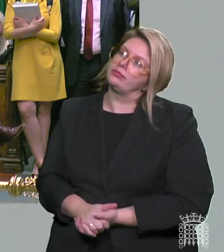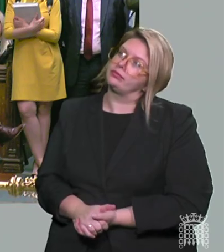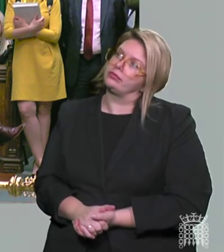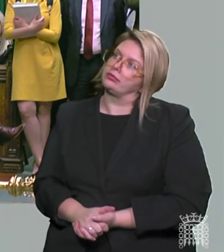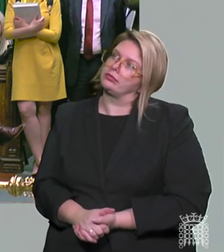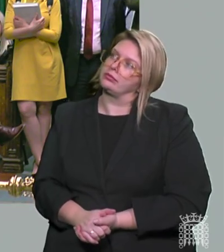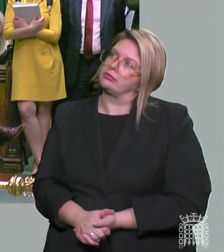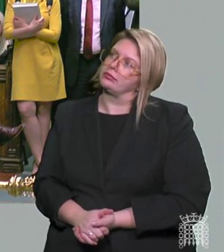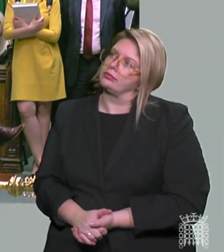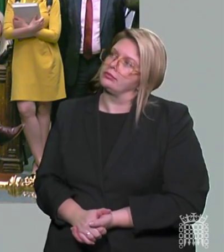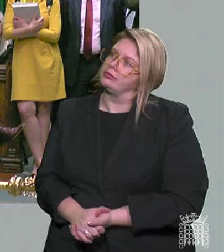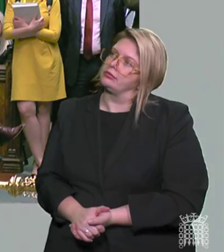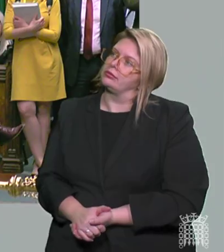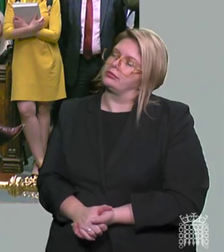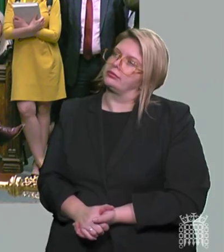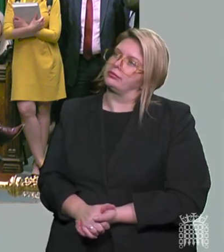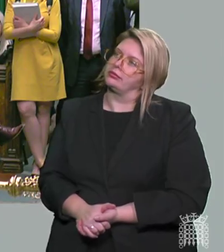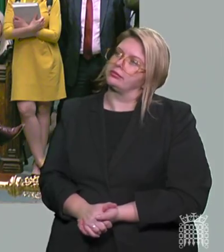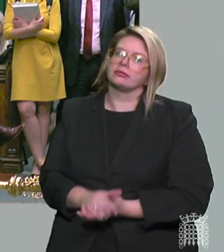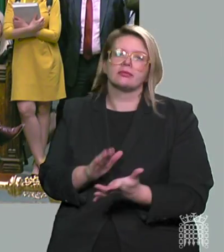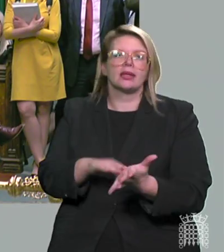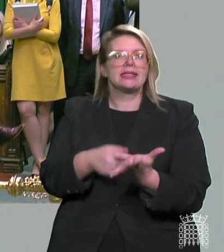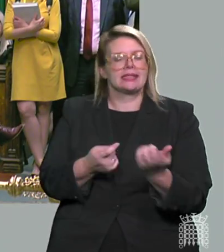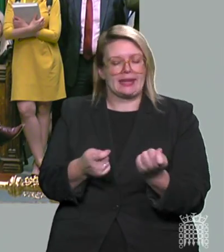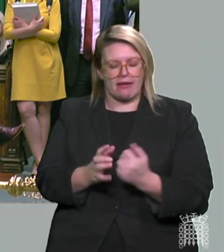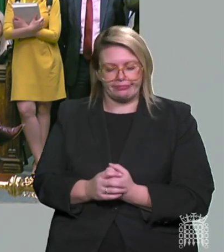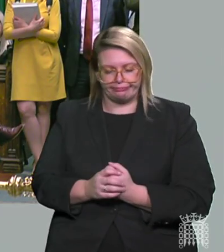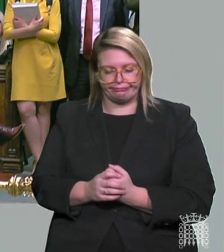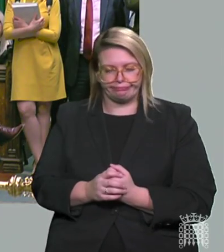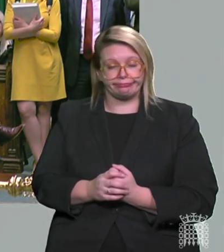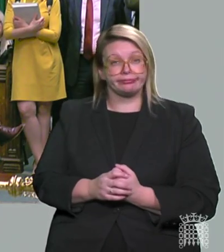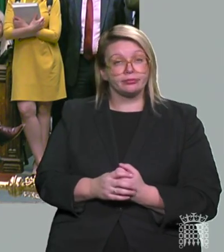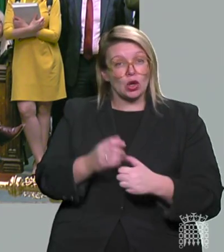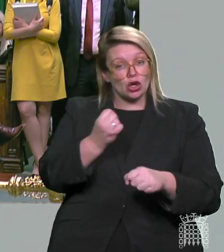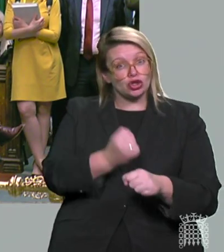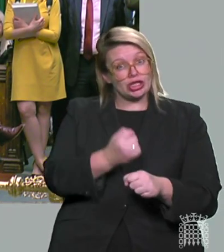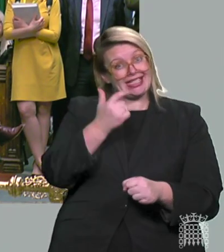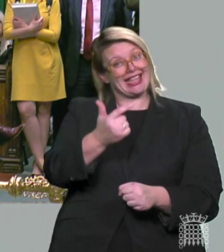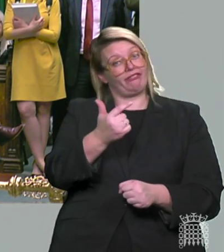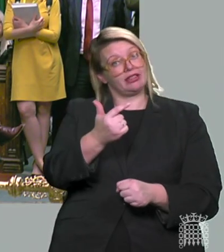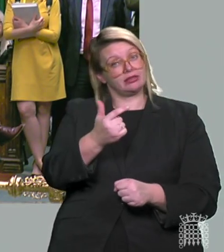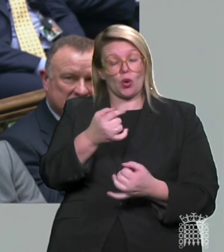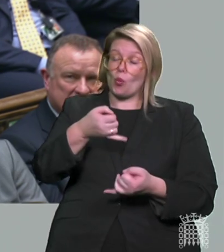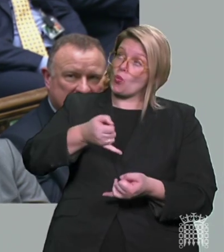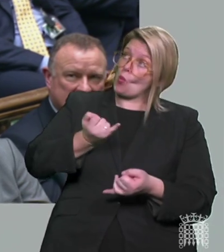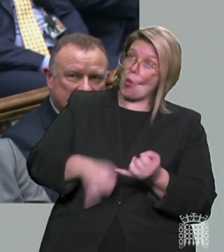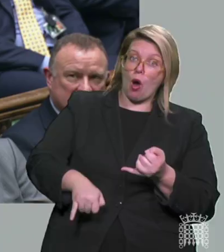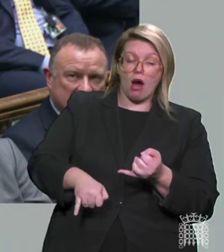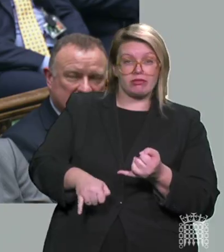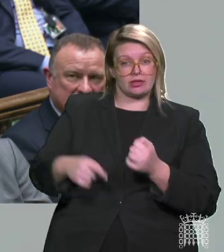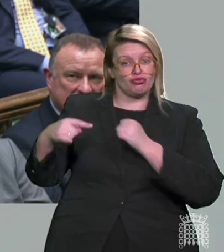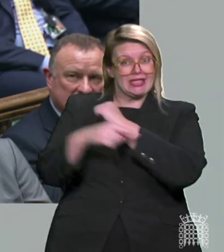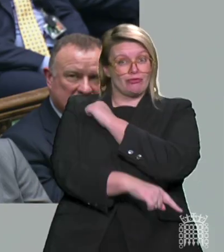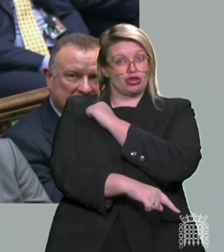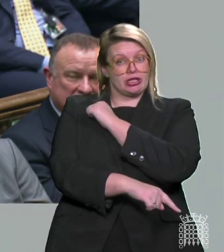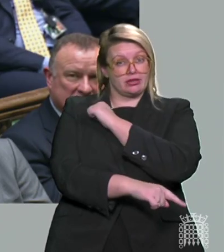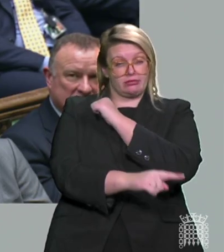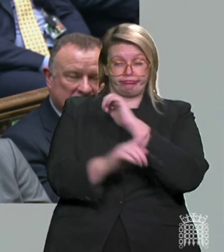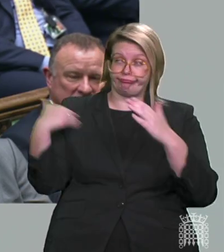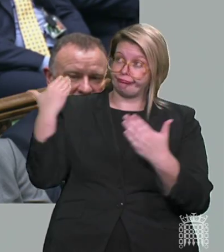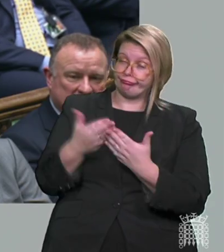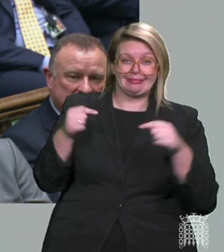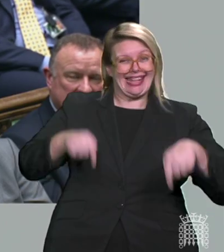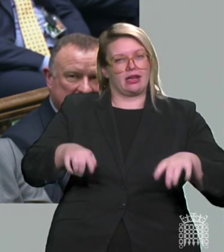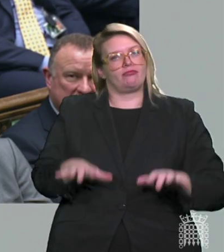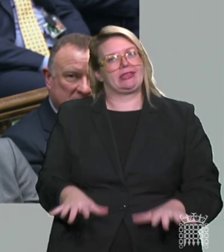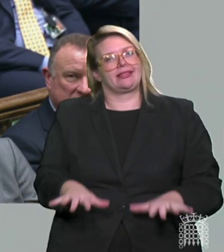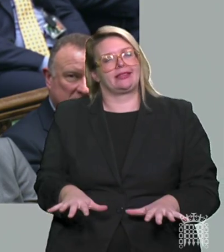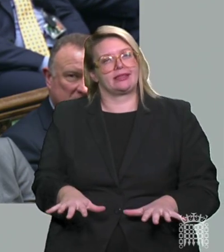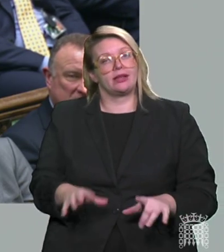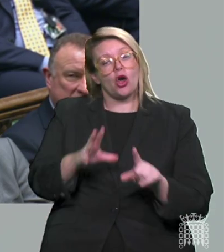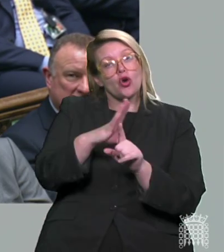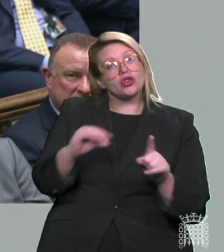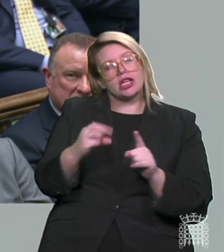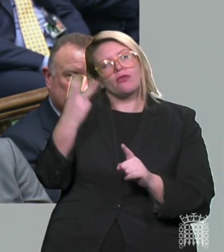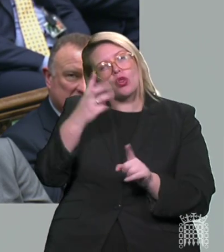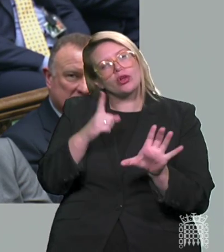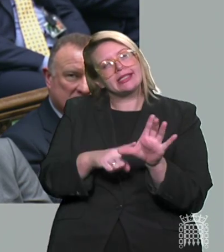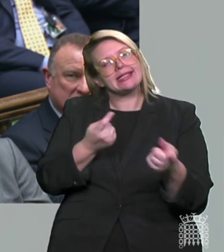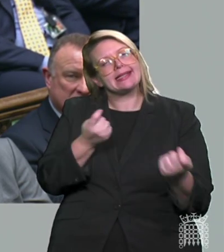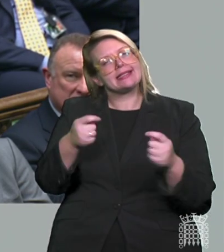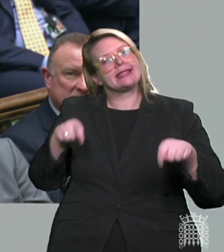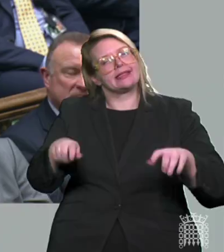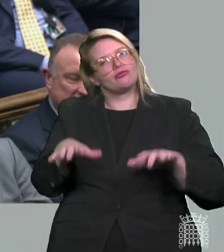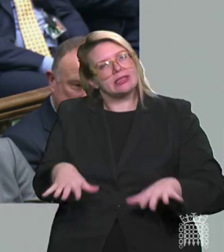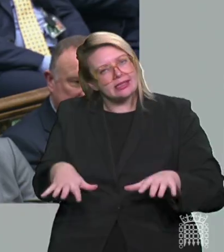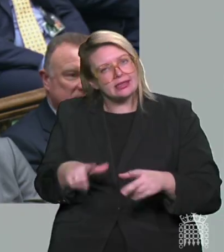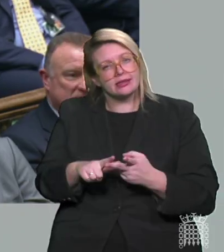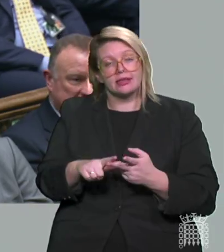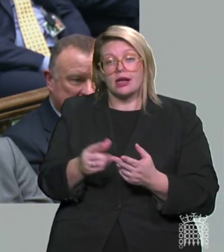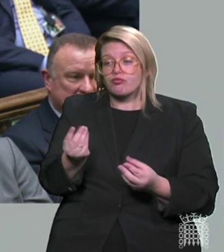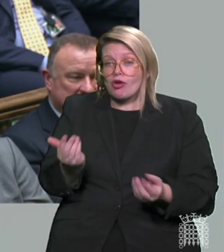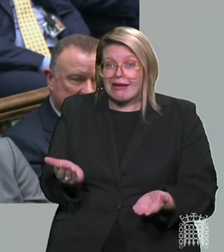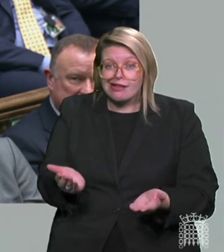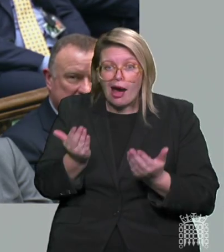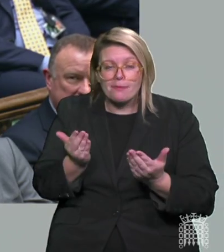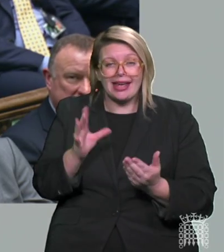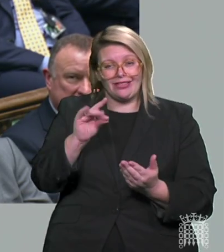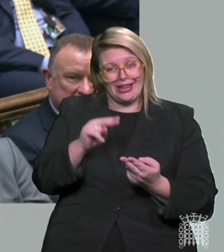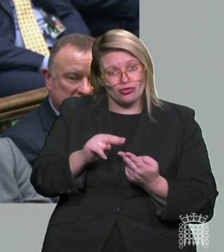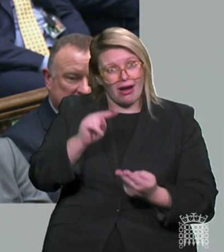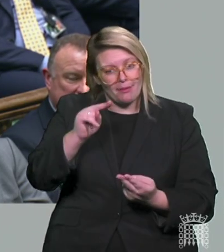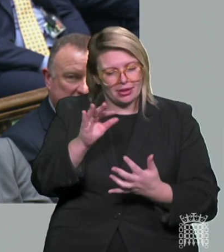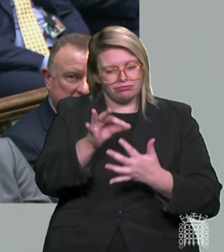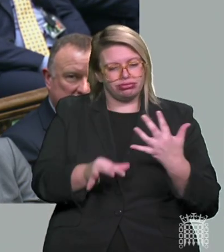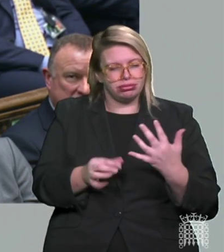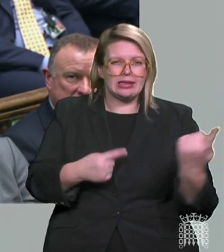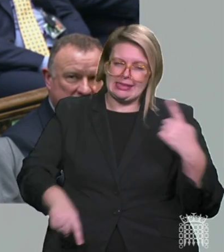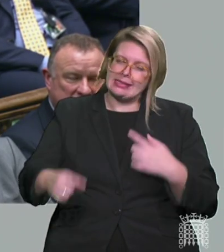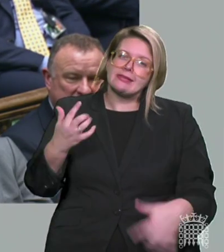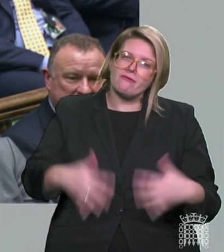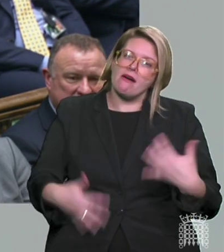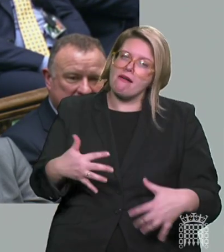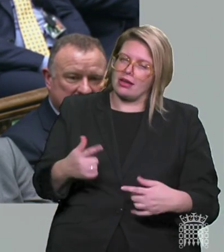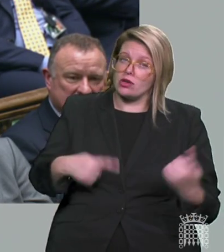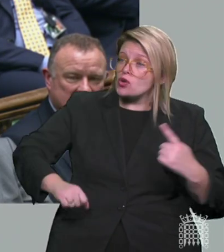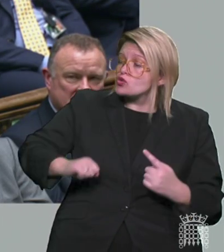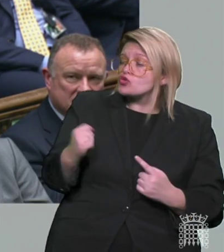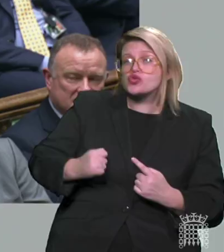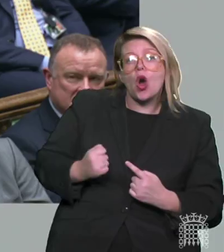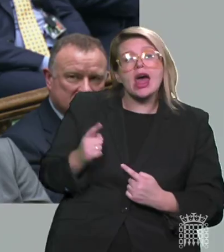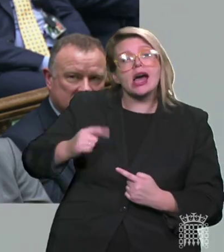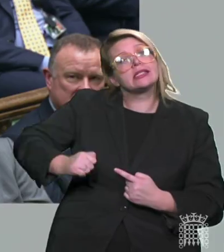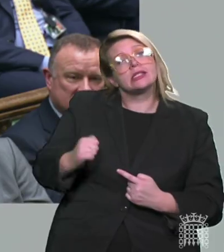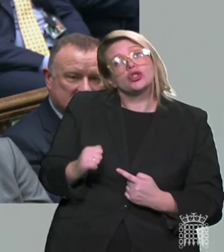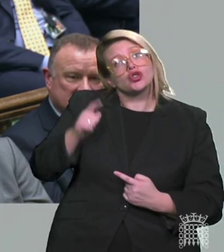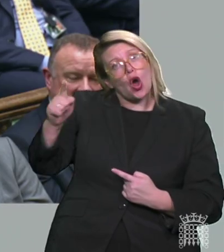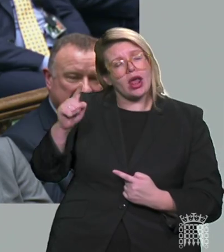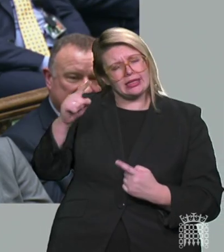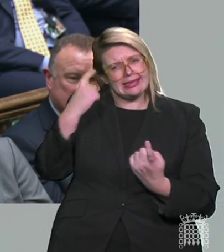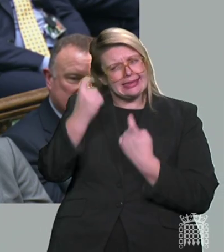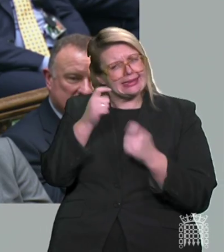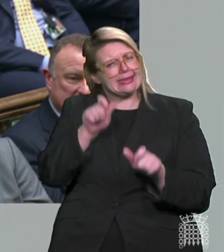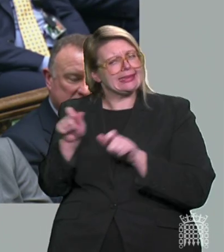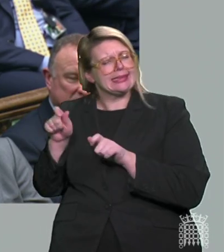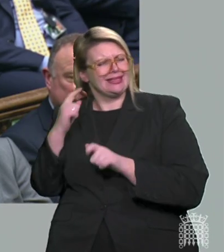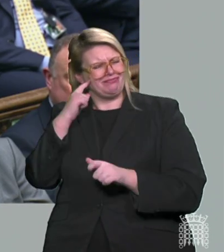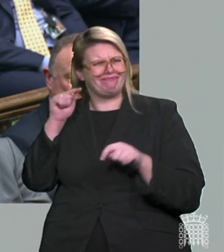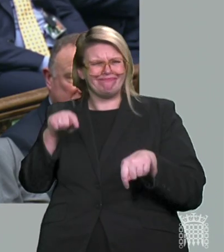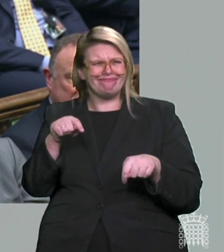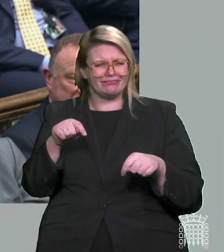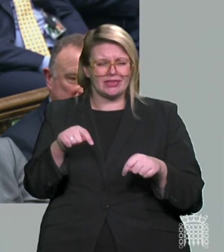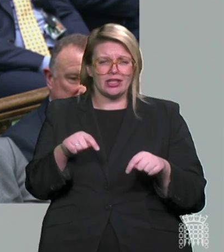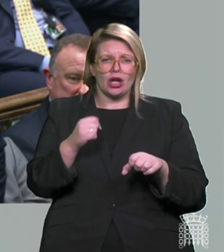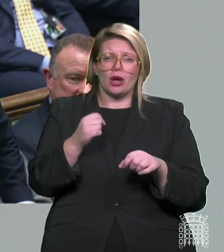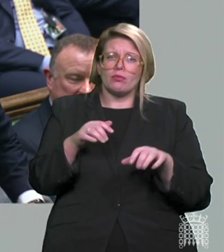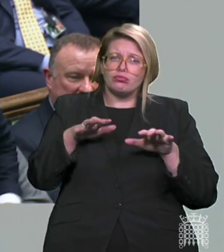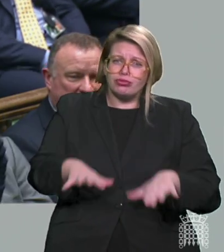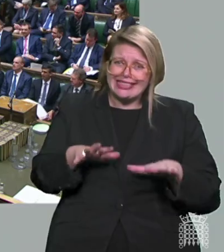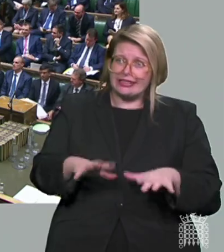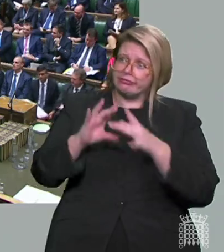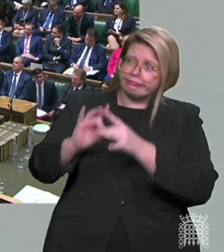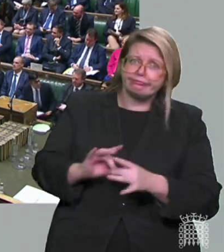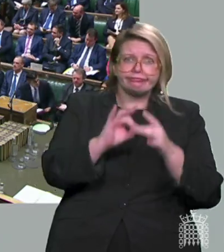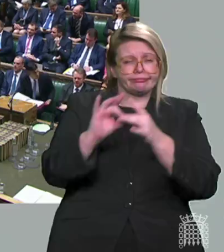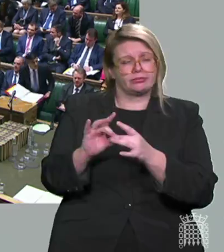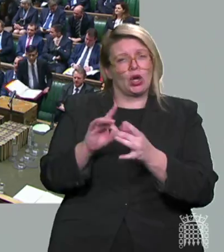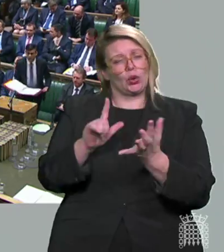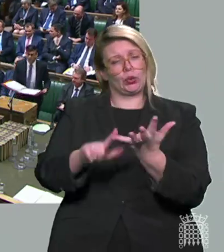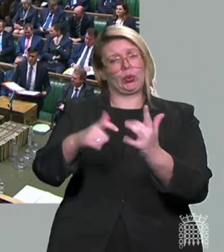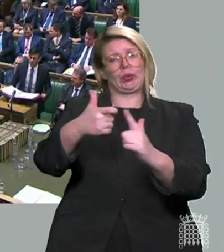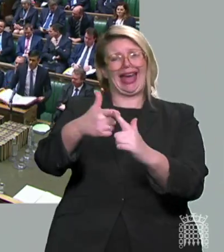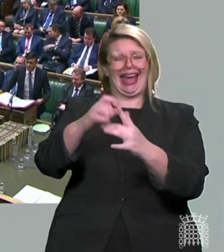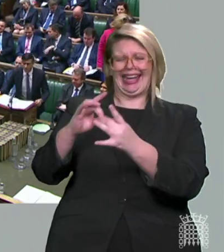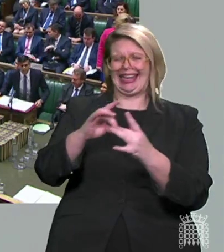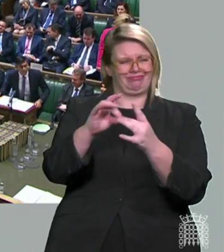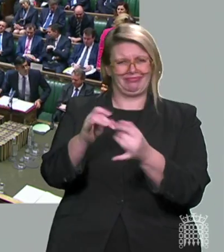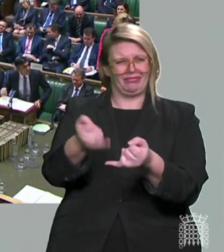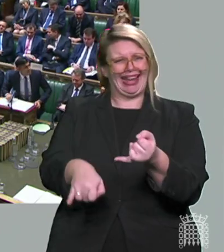Given the longest and deepest recession in the entire G7, Brexit, 13 years of Tory rule, the energy price crisis, inflation and high interest rates, if the people of Scotland do the maths—as the Prime Minister so hopes—will they not come to the conclusion that this Union simply does not add up?